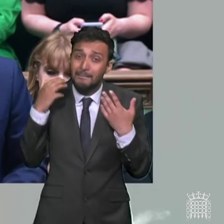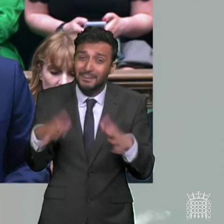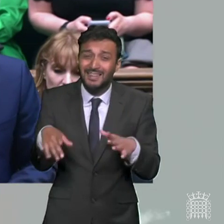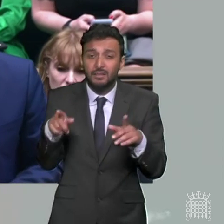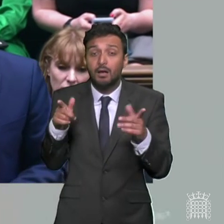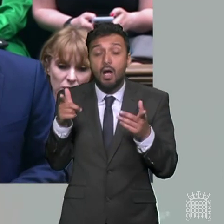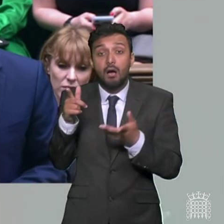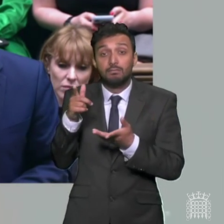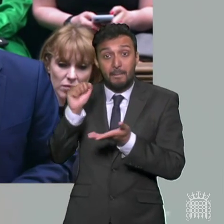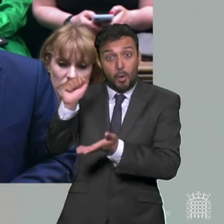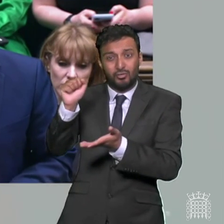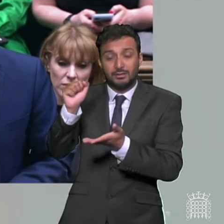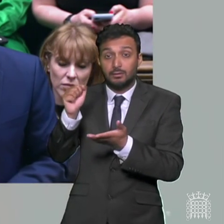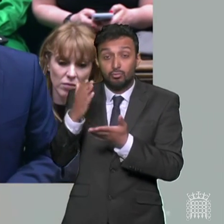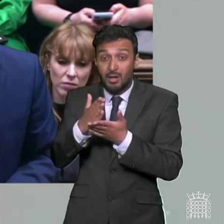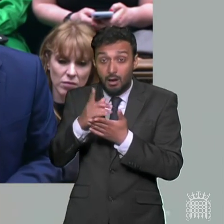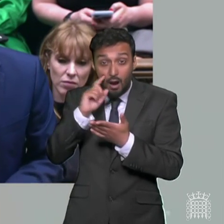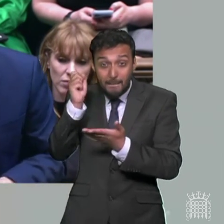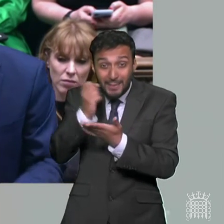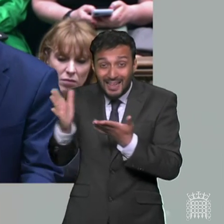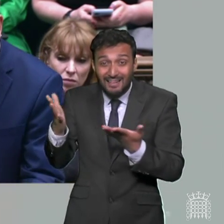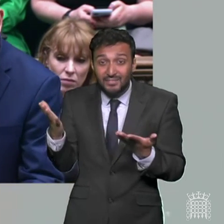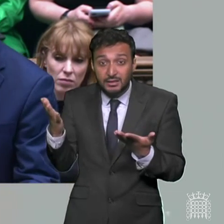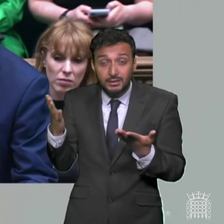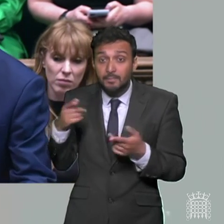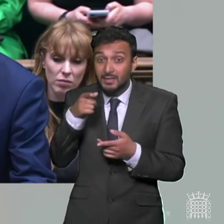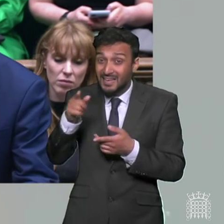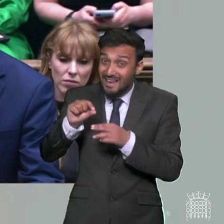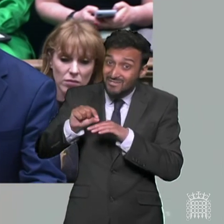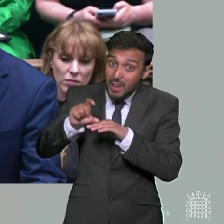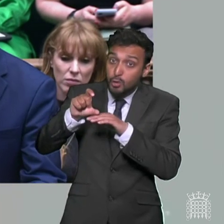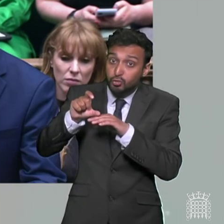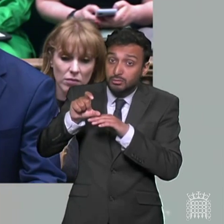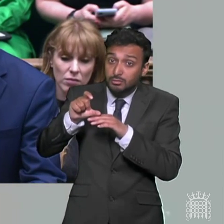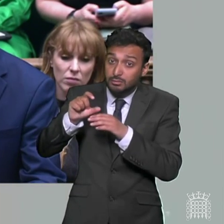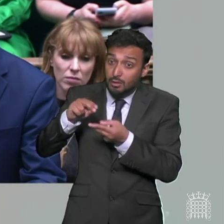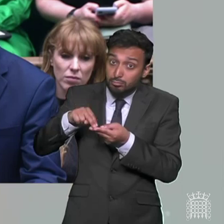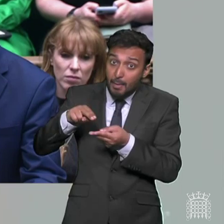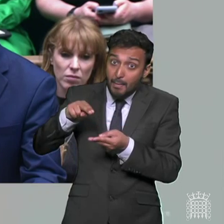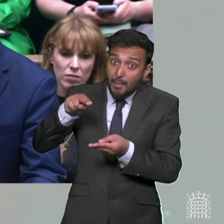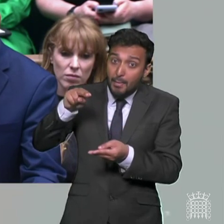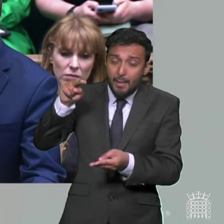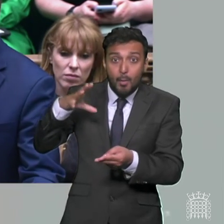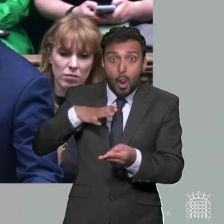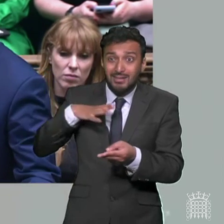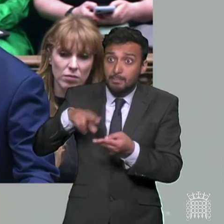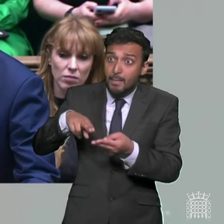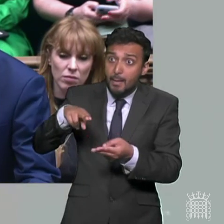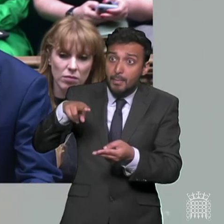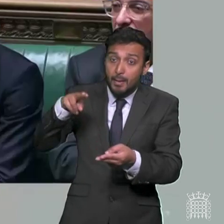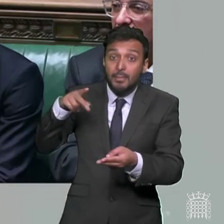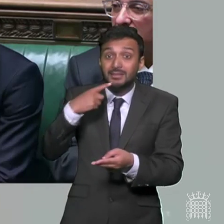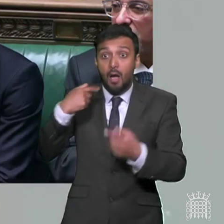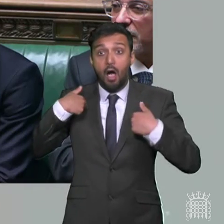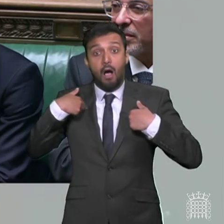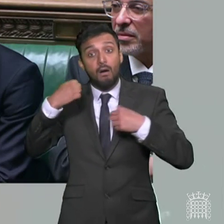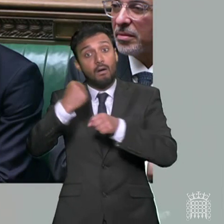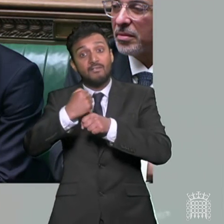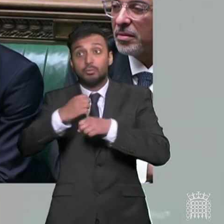With inflation already climbing, he said that he understood people were concerned about it, and that the Government were “ready…to act”.